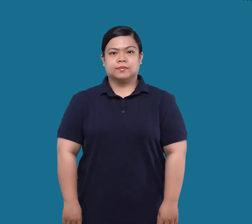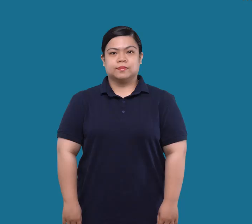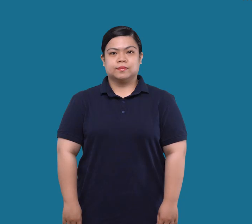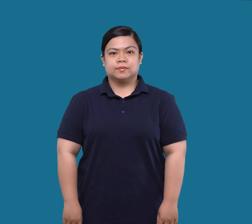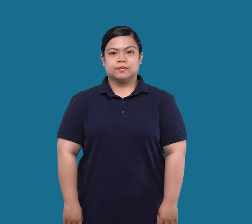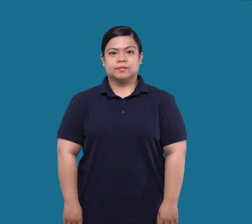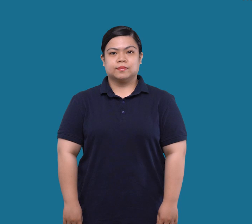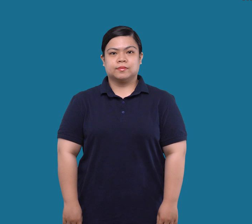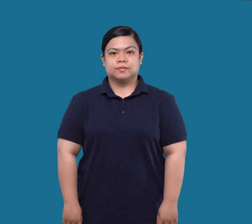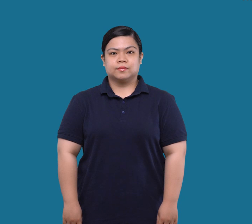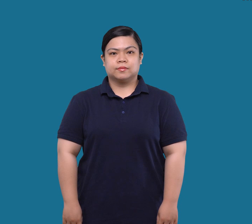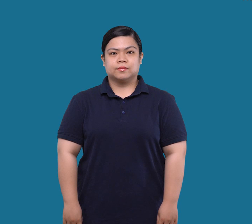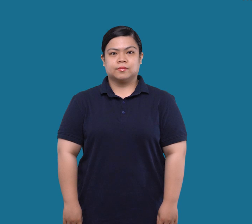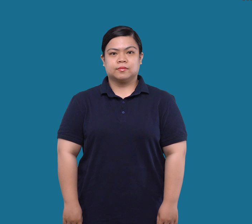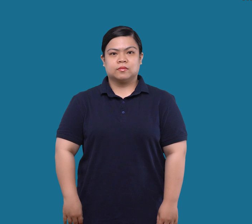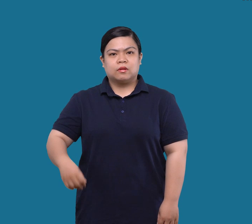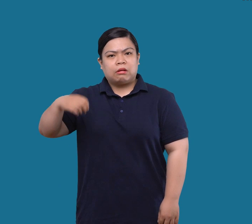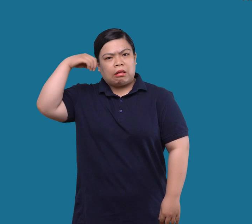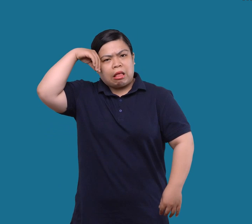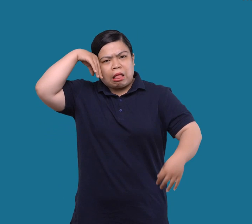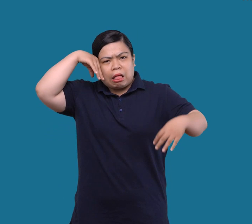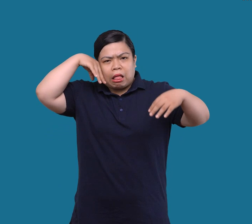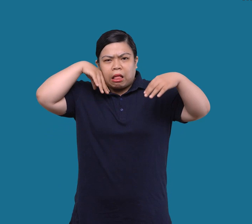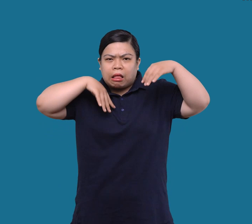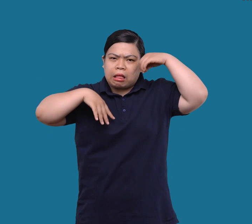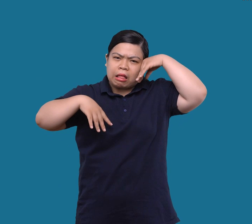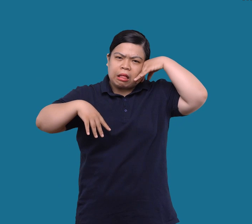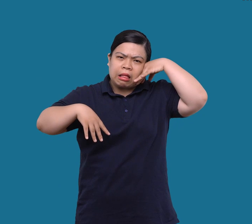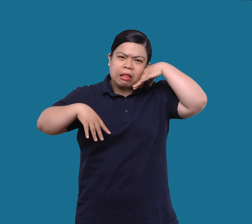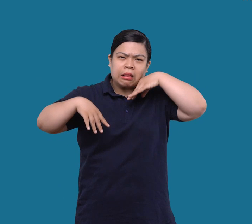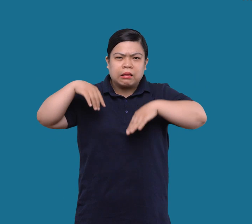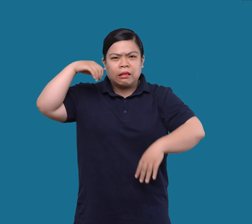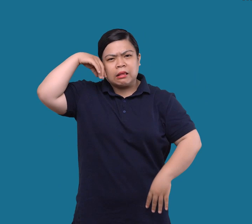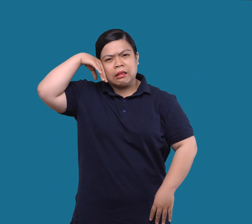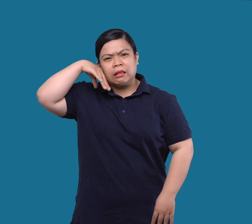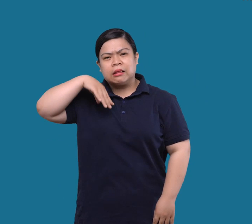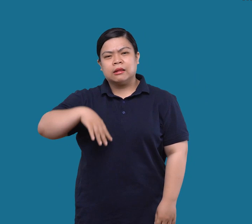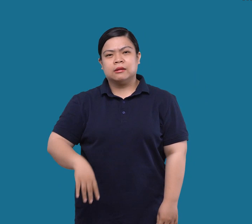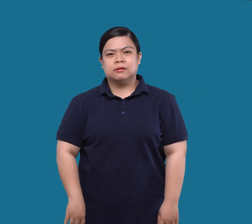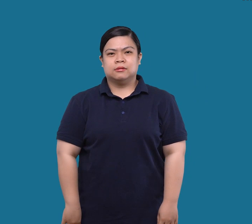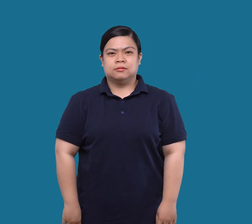mồ hôi nhễ nhại